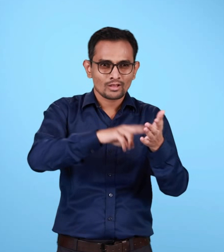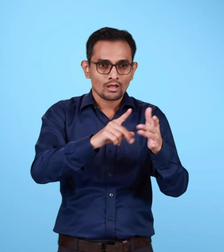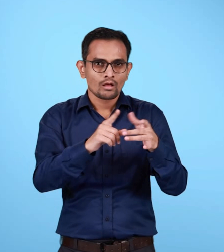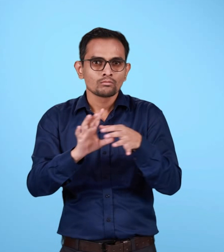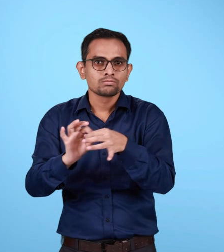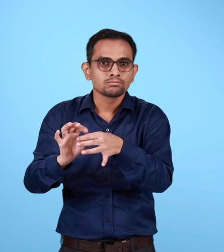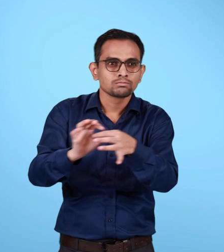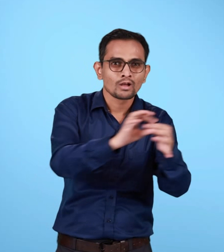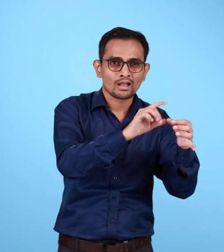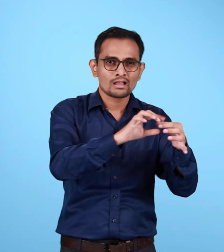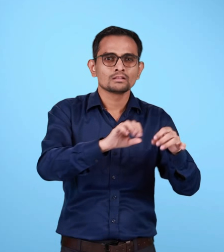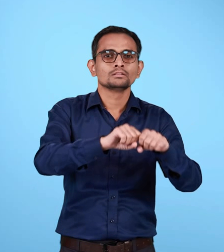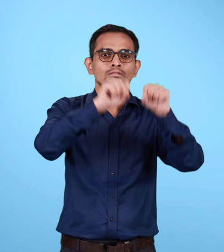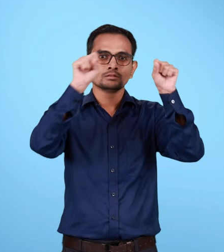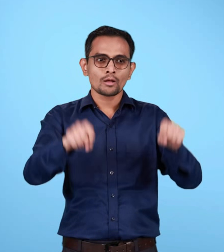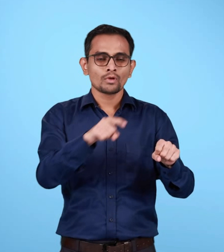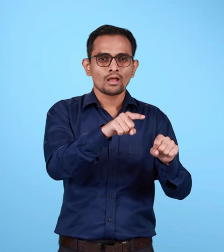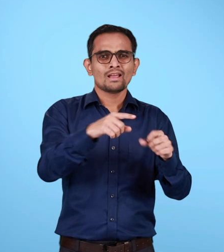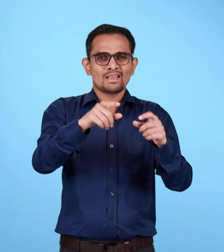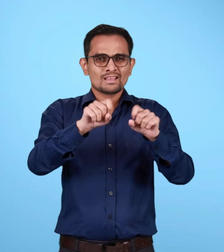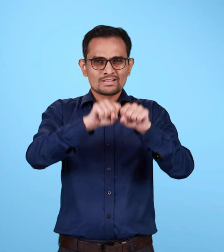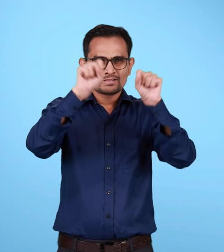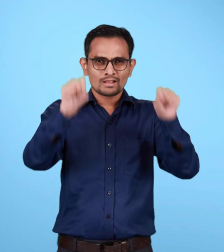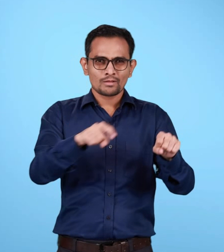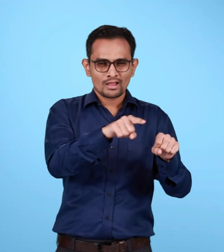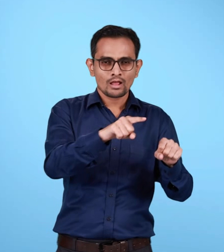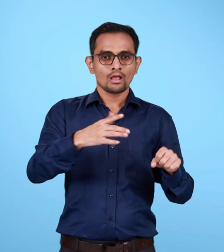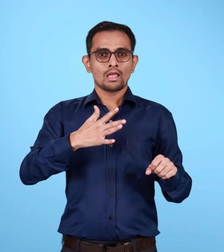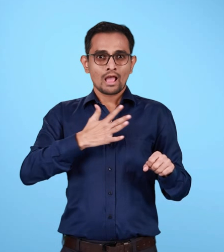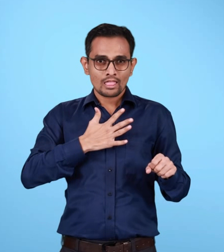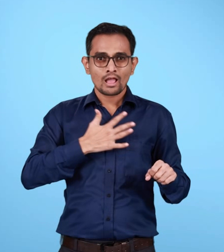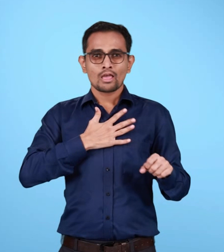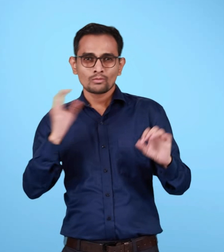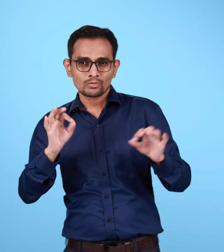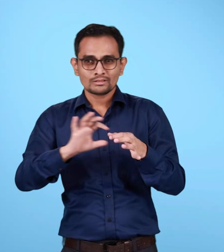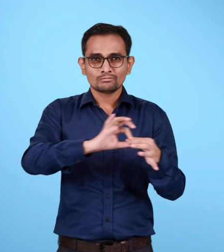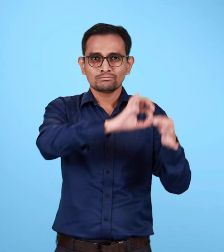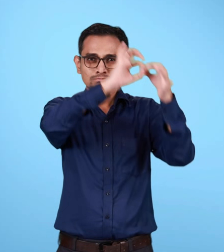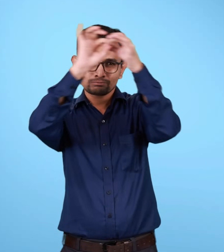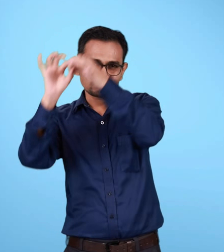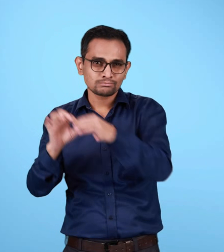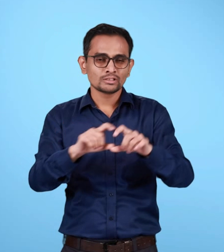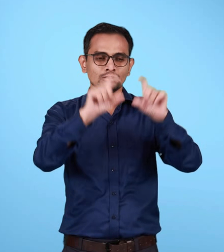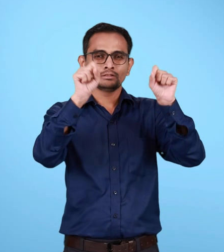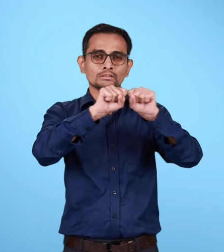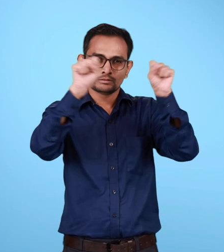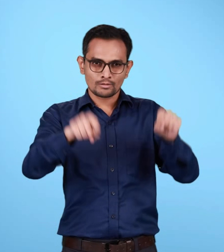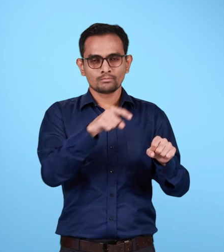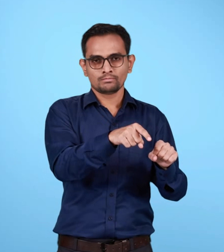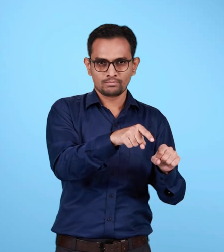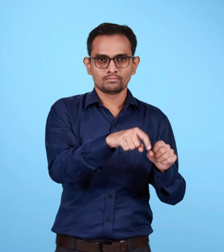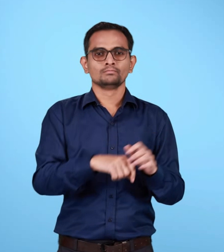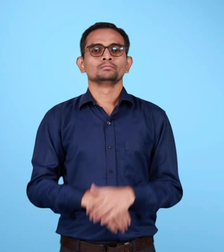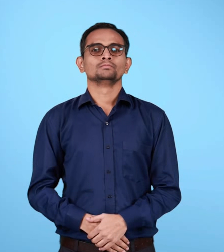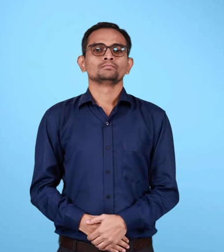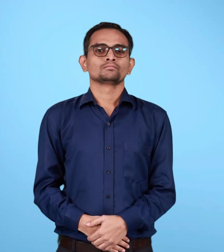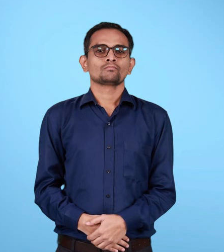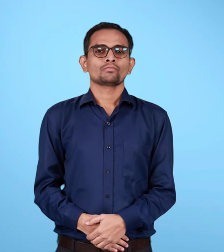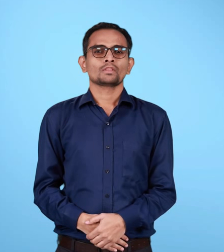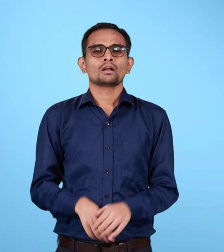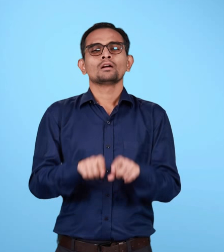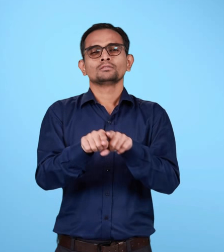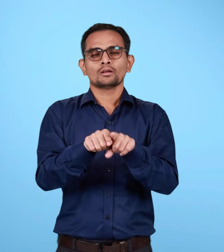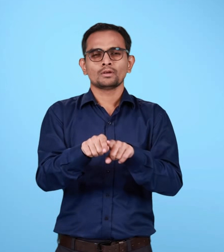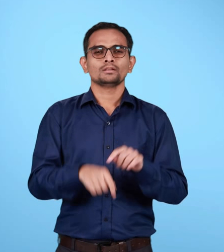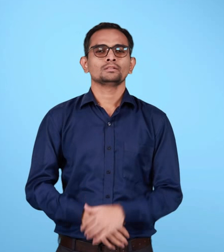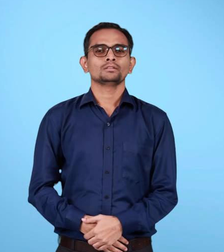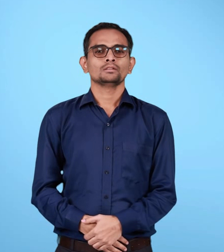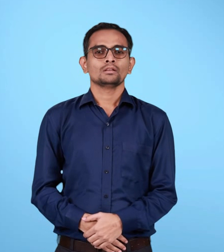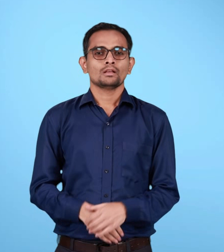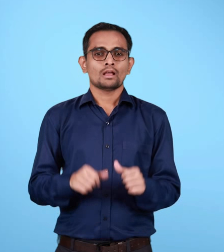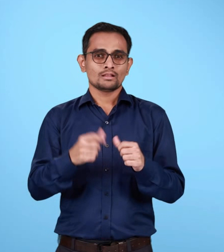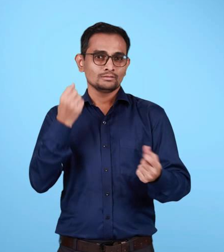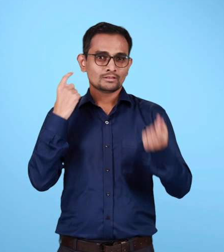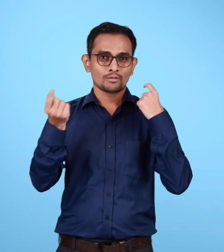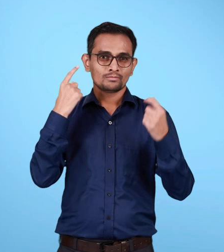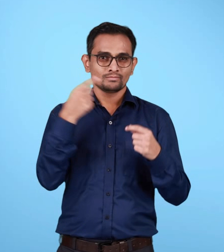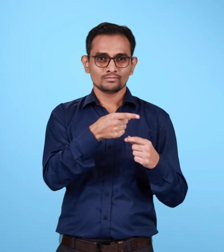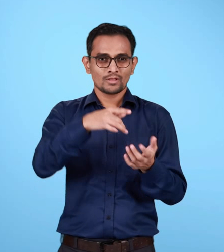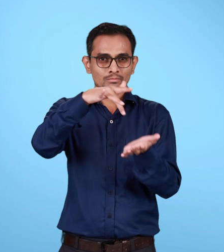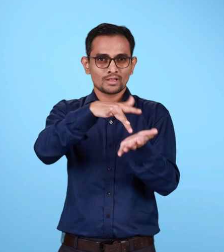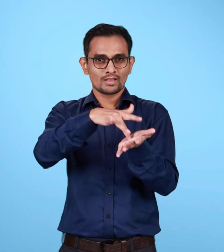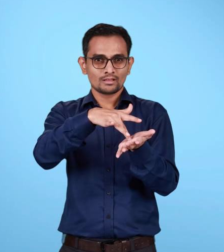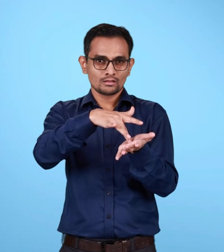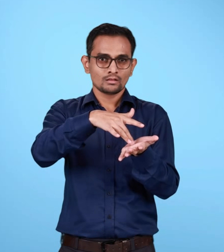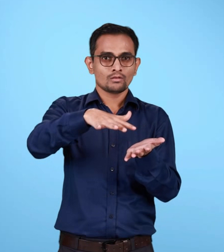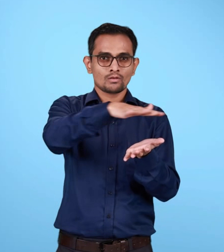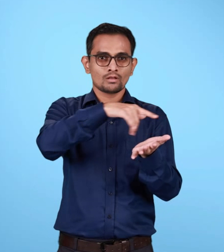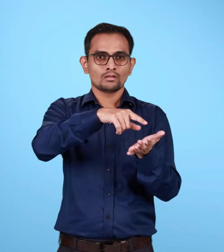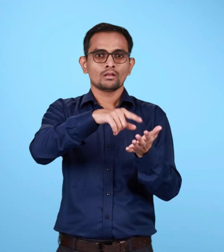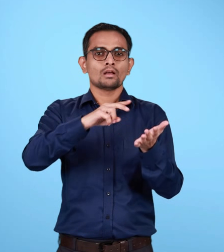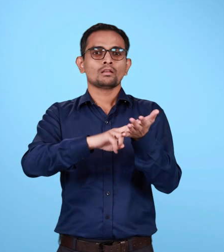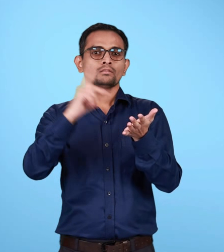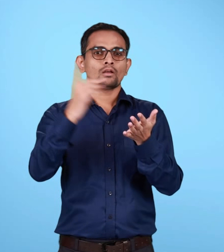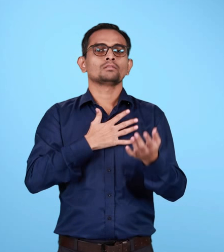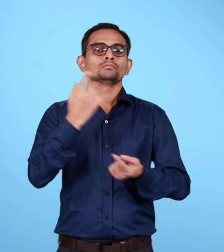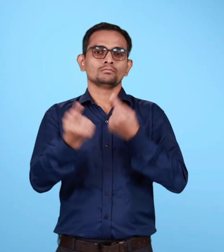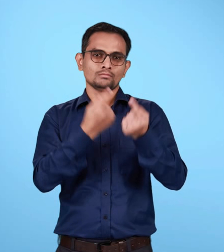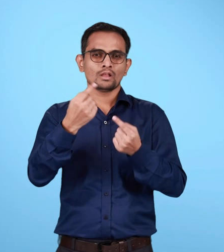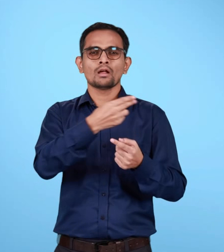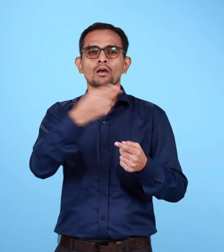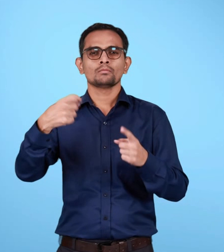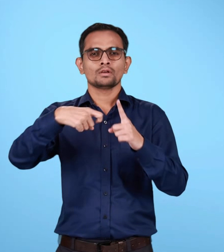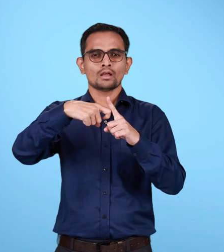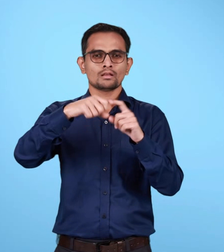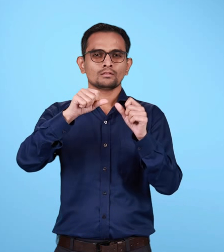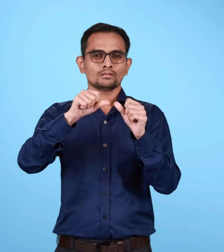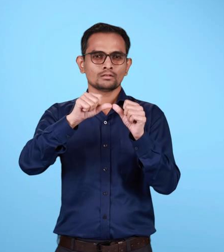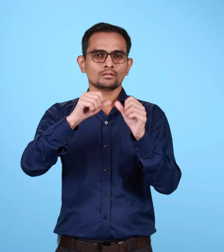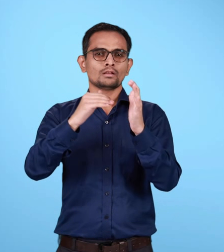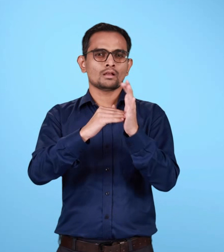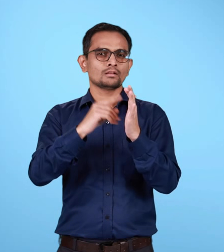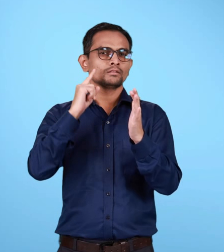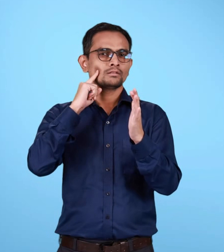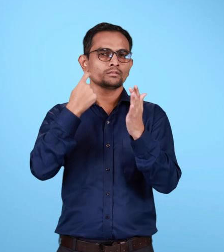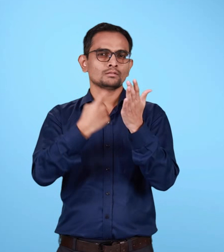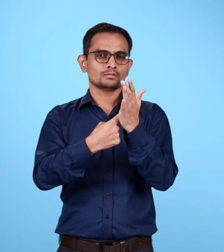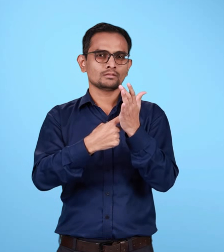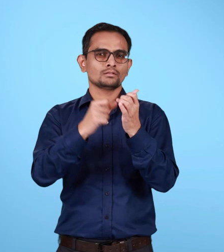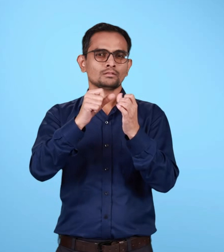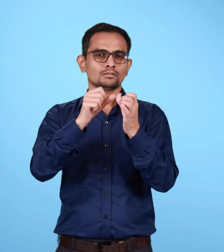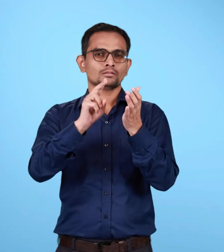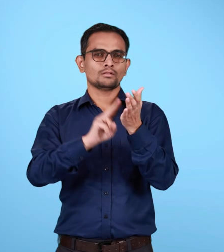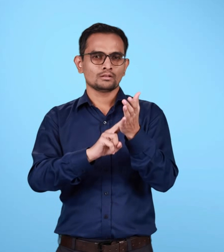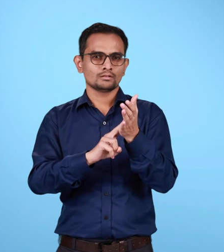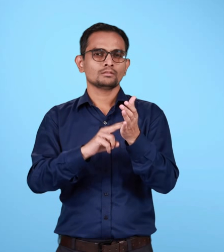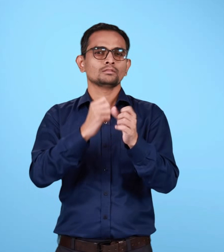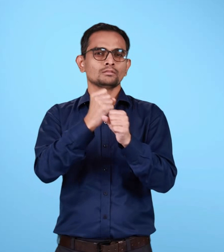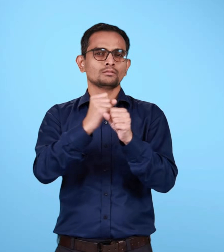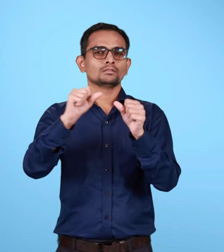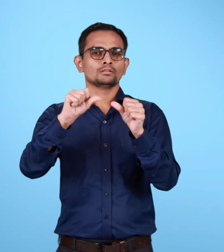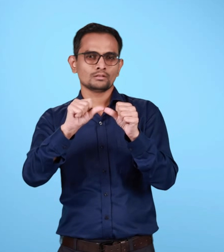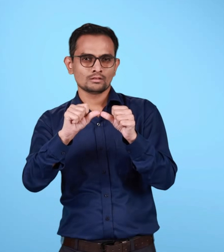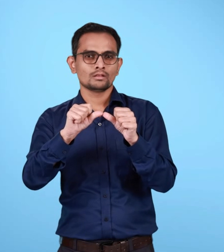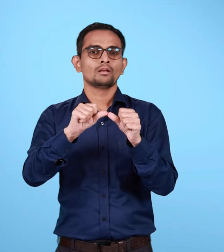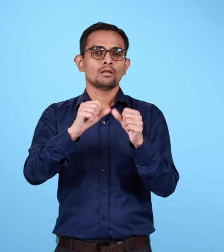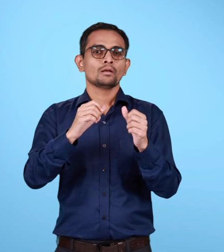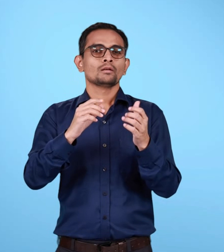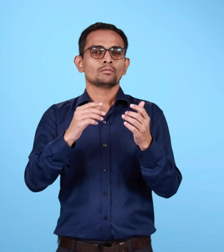present and future generations. For example, the Kaziranga National Park is a national park in Assam,